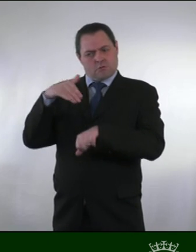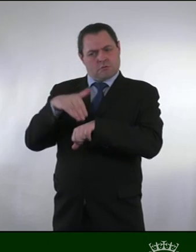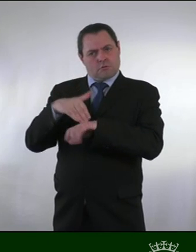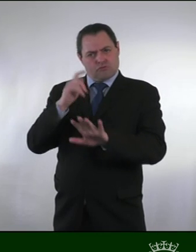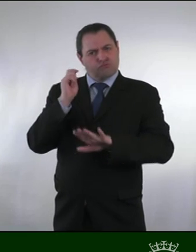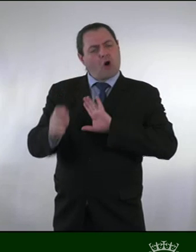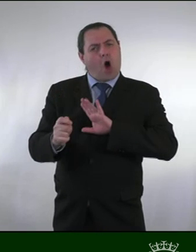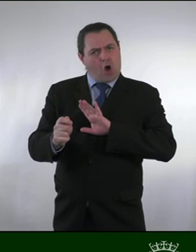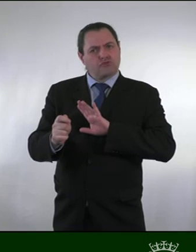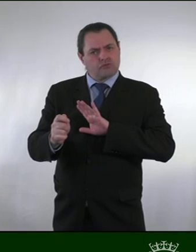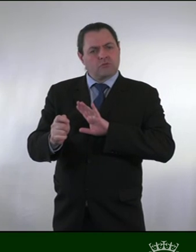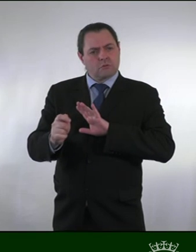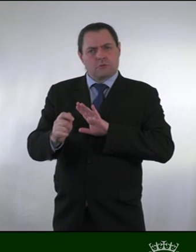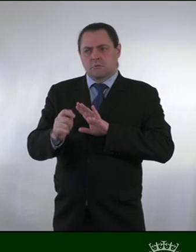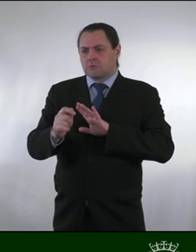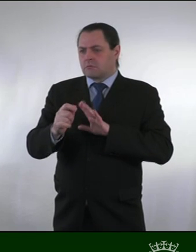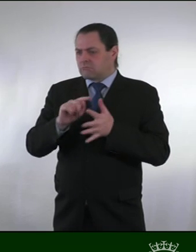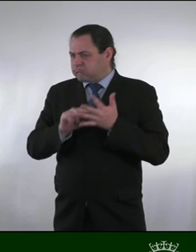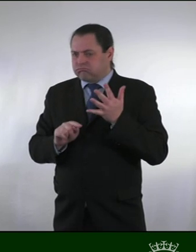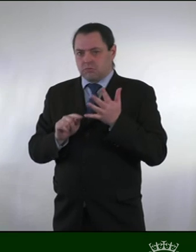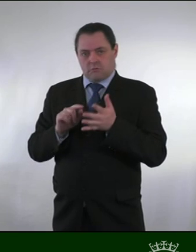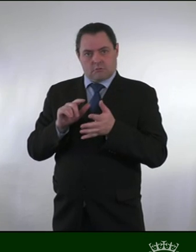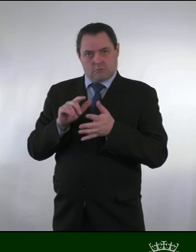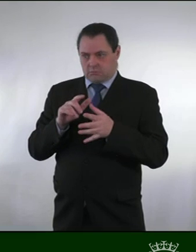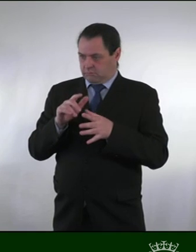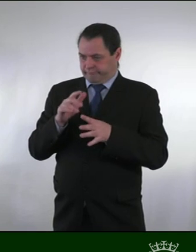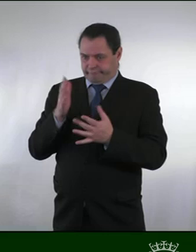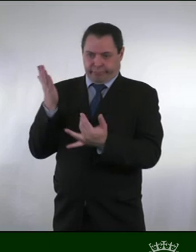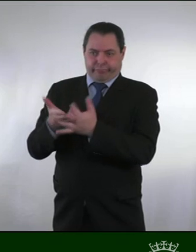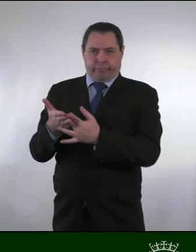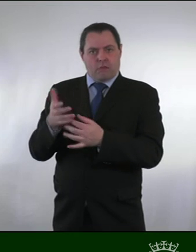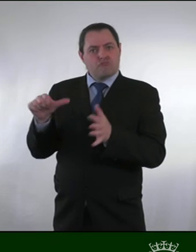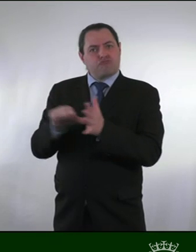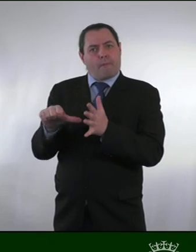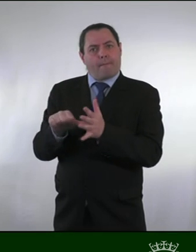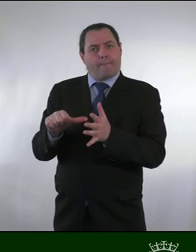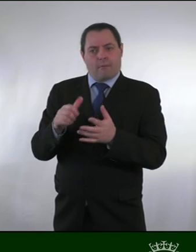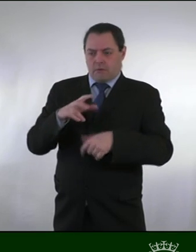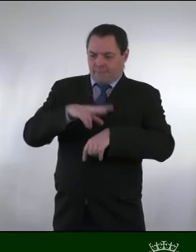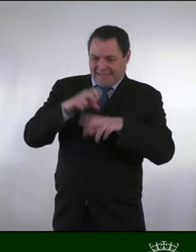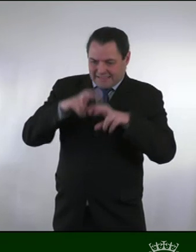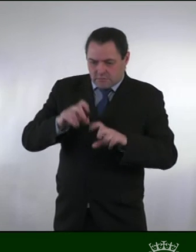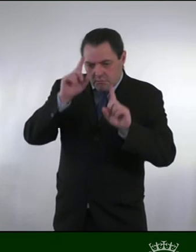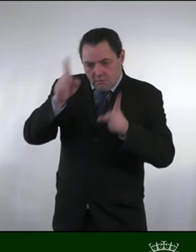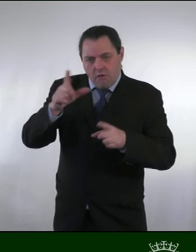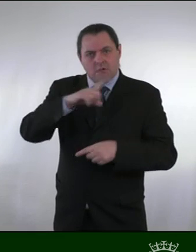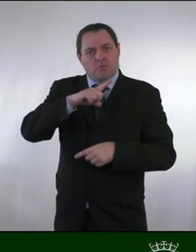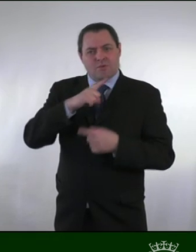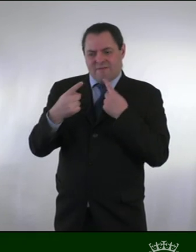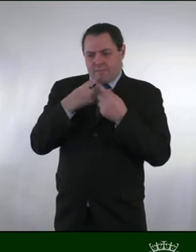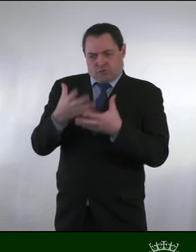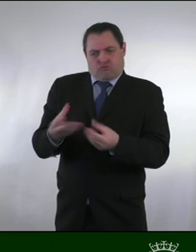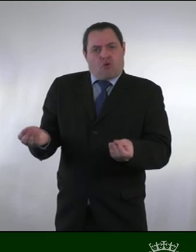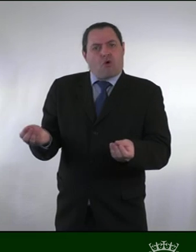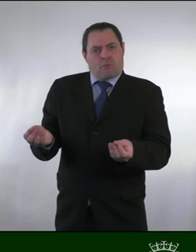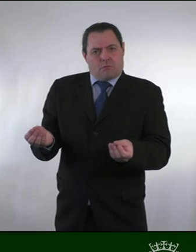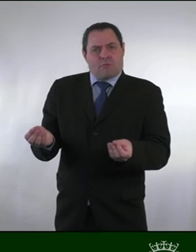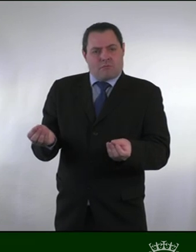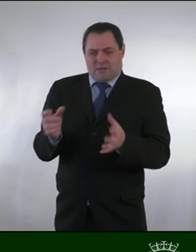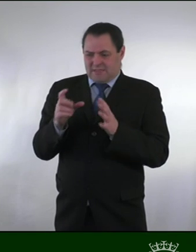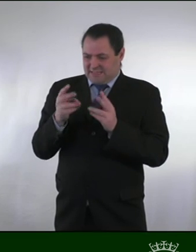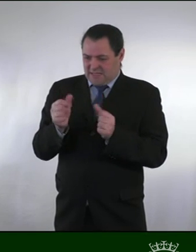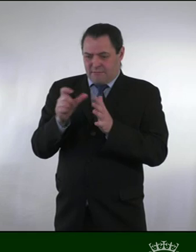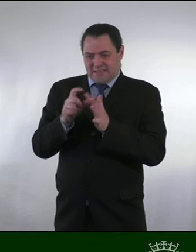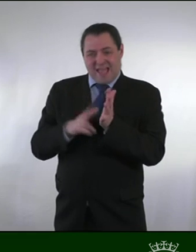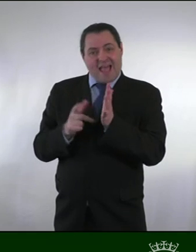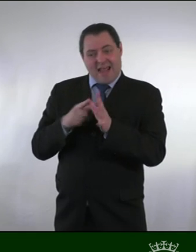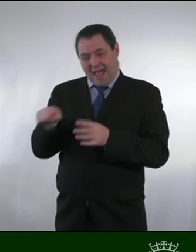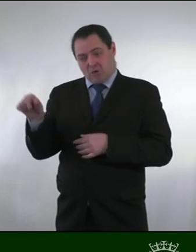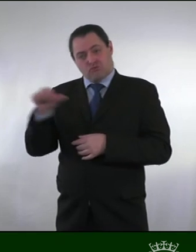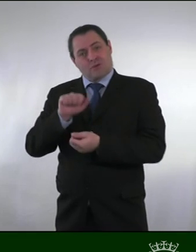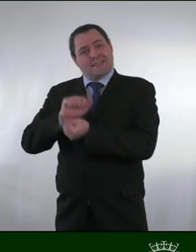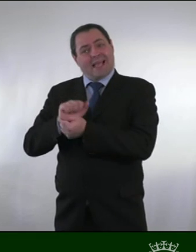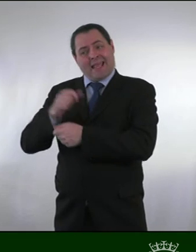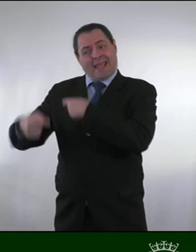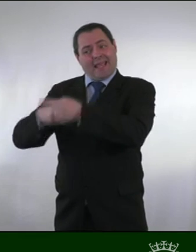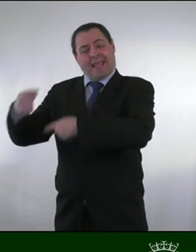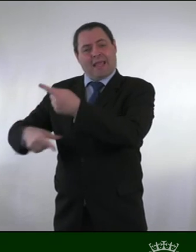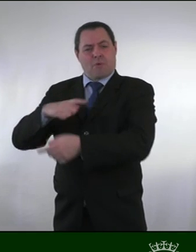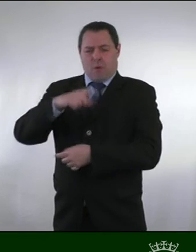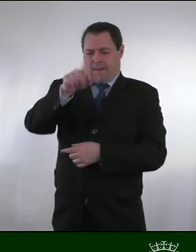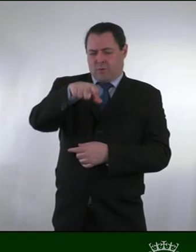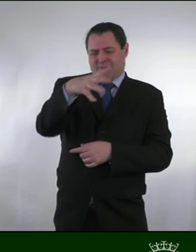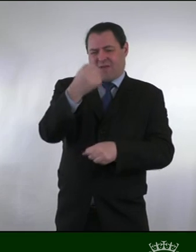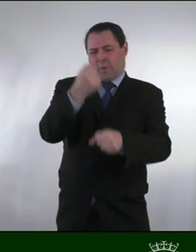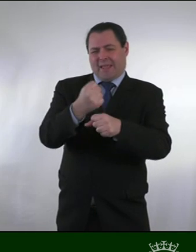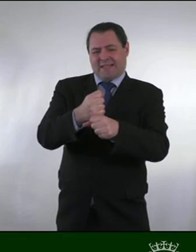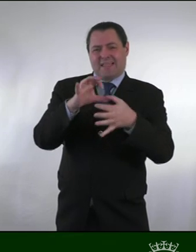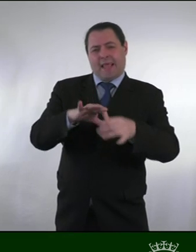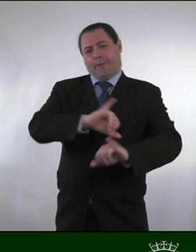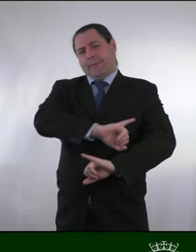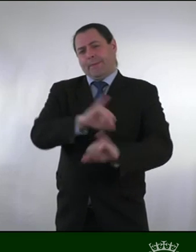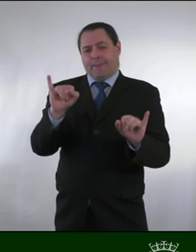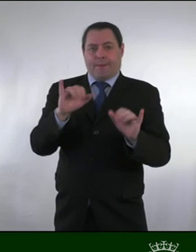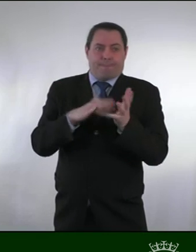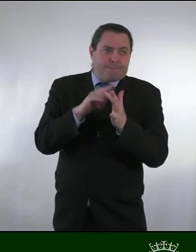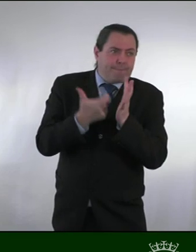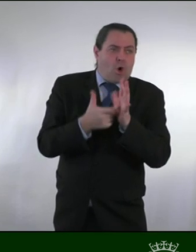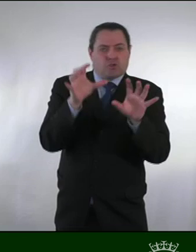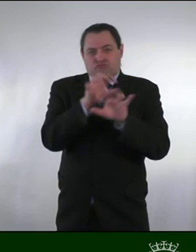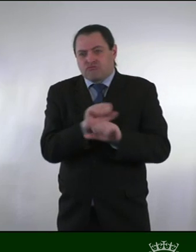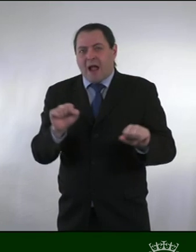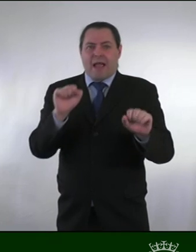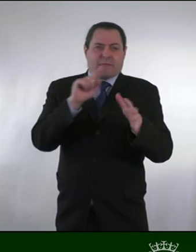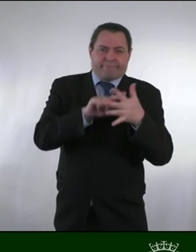This has impacted live police investigations already, and it includes records, including DNA, marked for indefinite retention following conviction for serious offences—the most serious offences; that is why it is marked for indefinite retention.